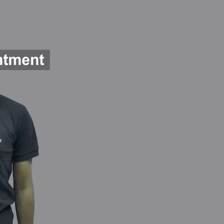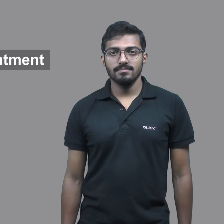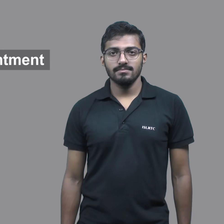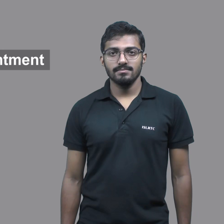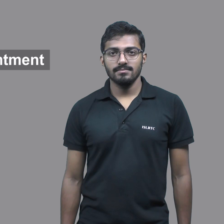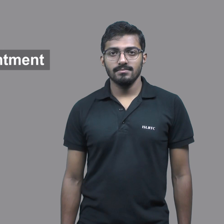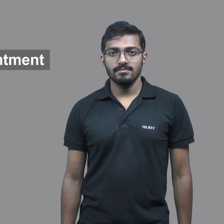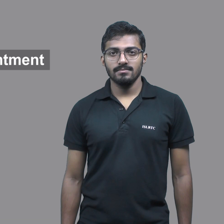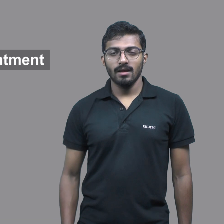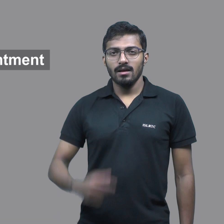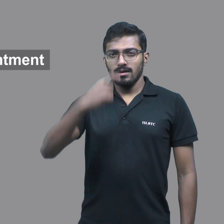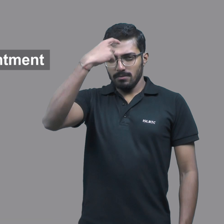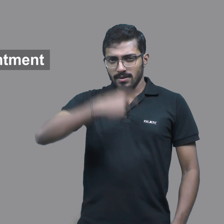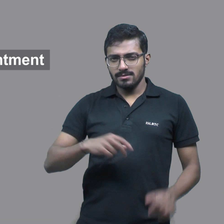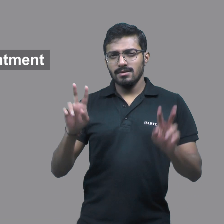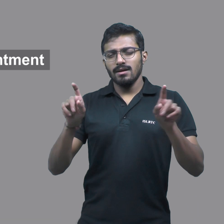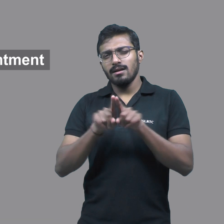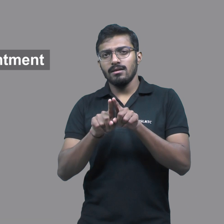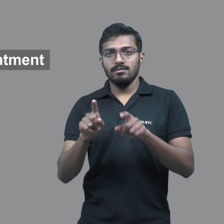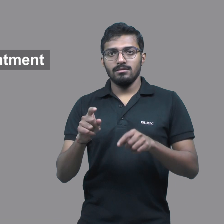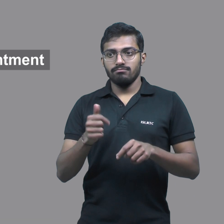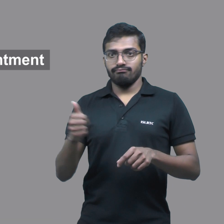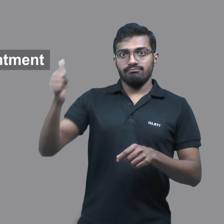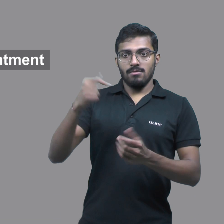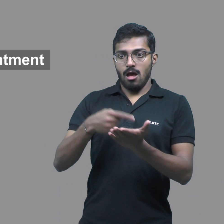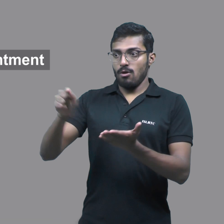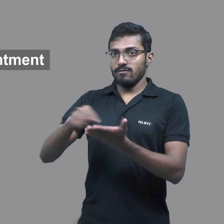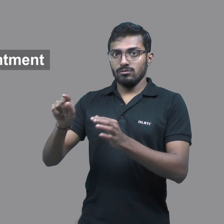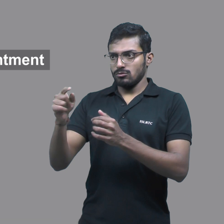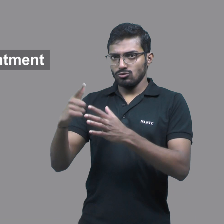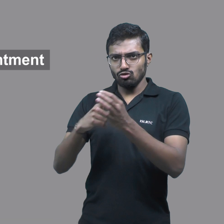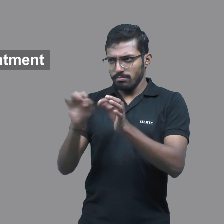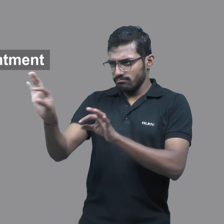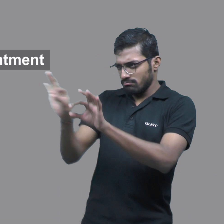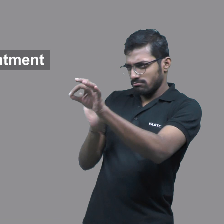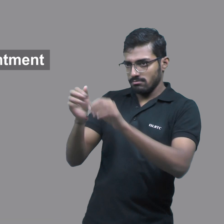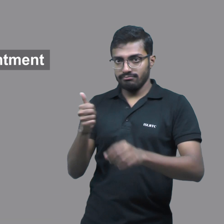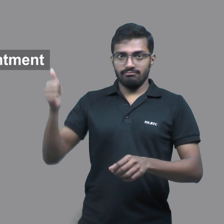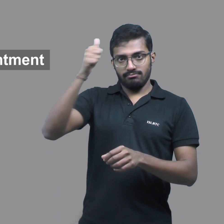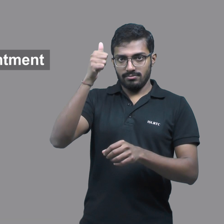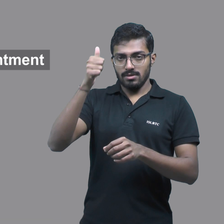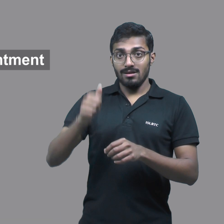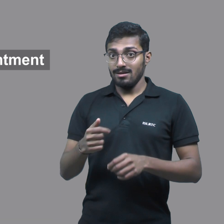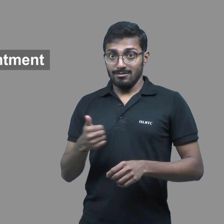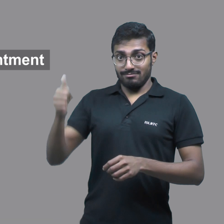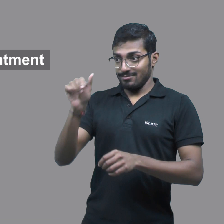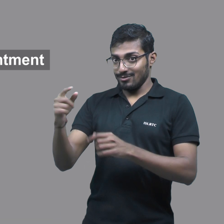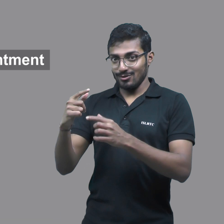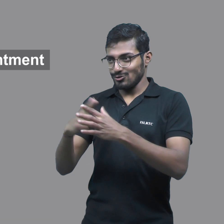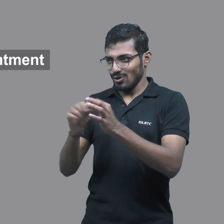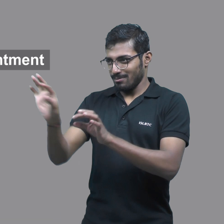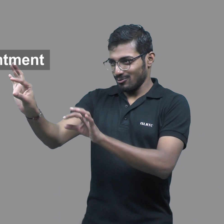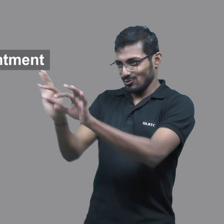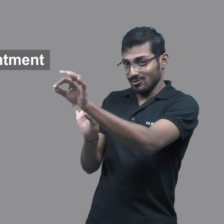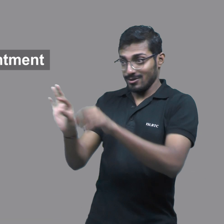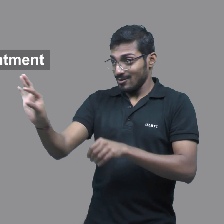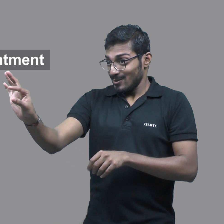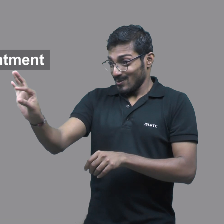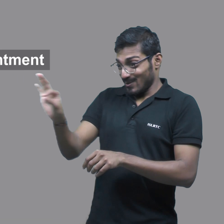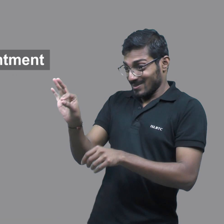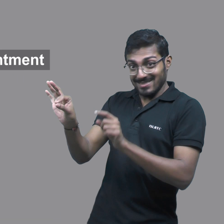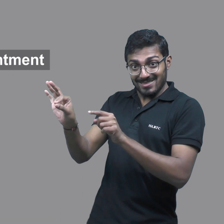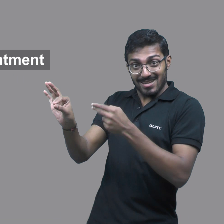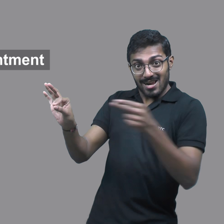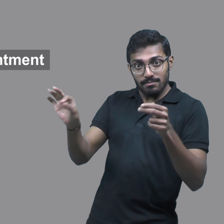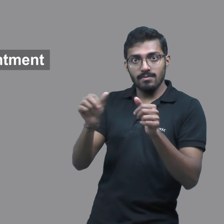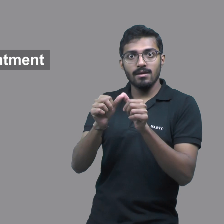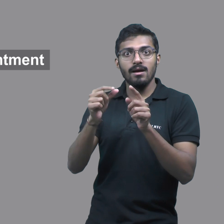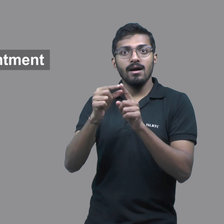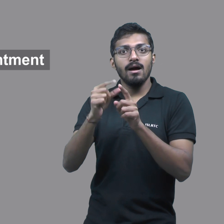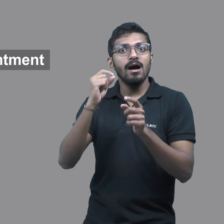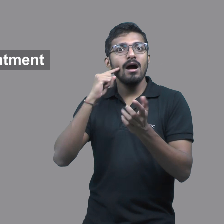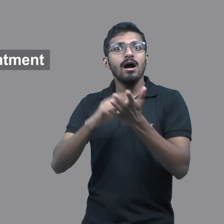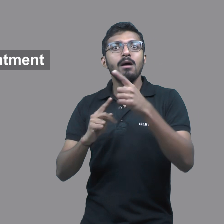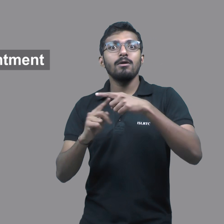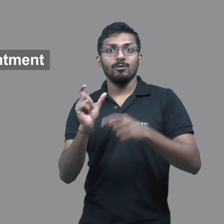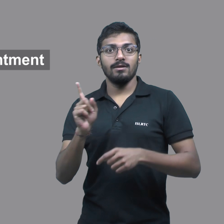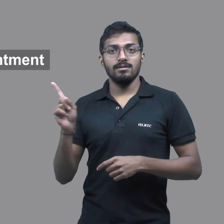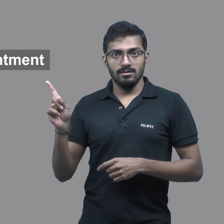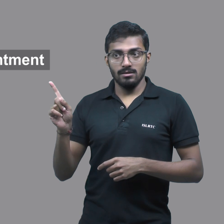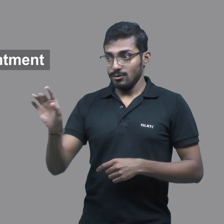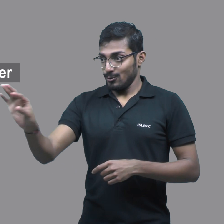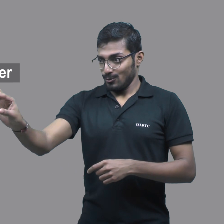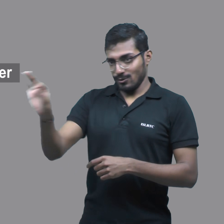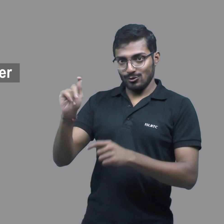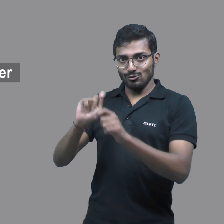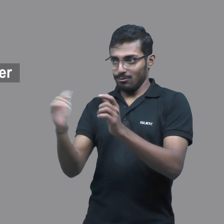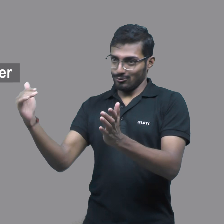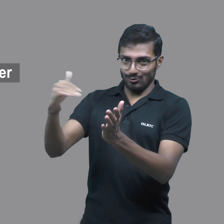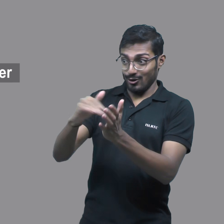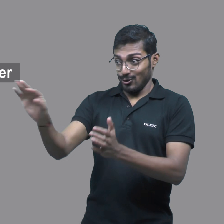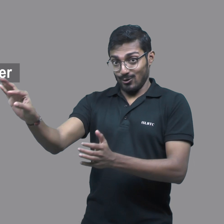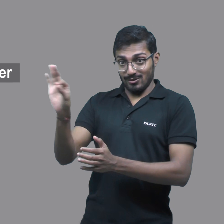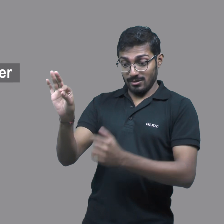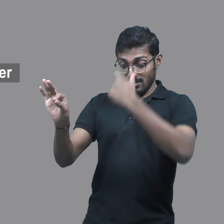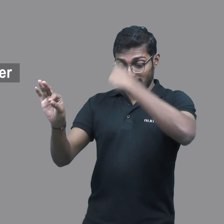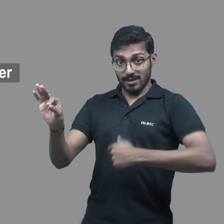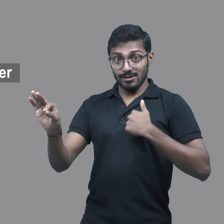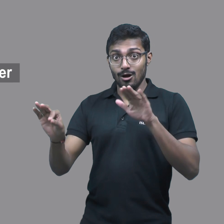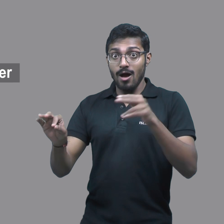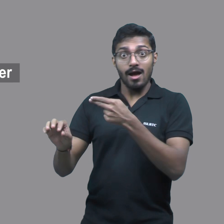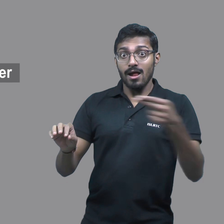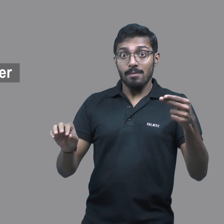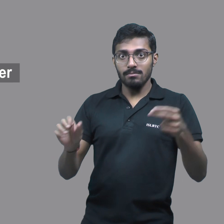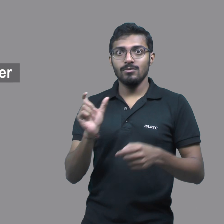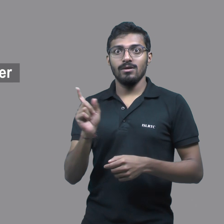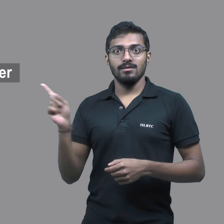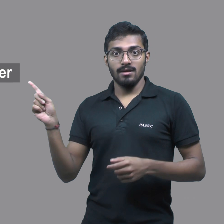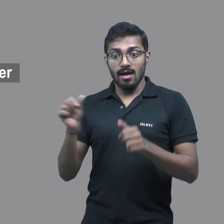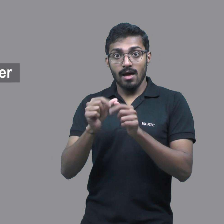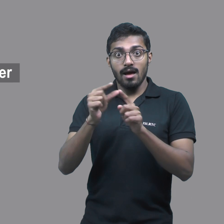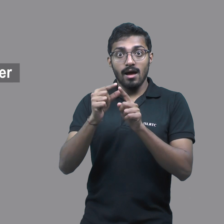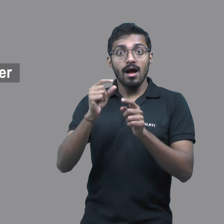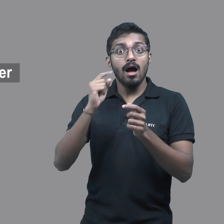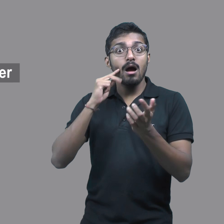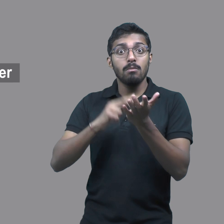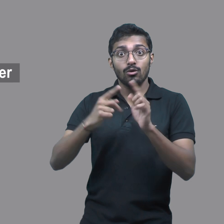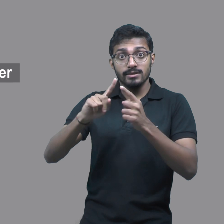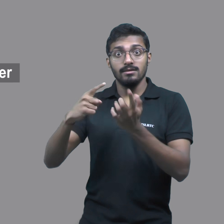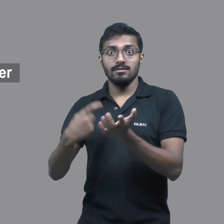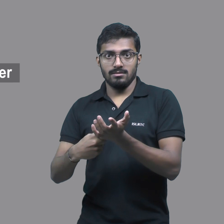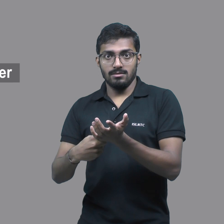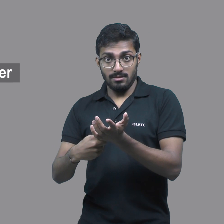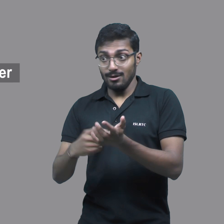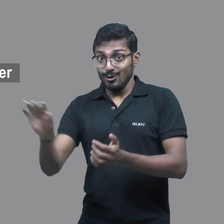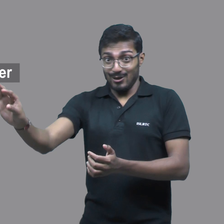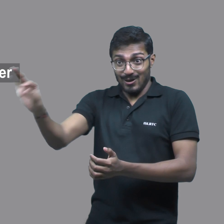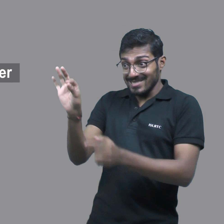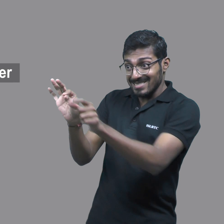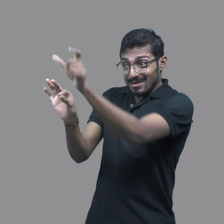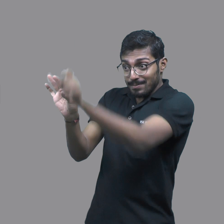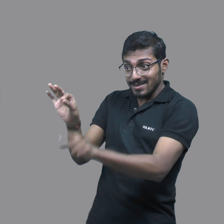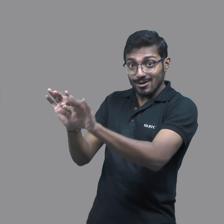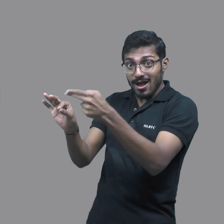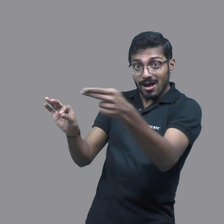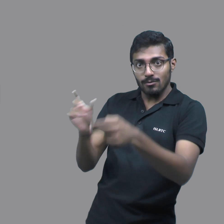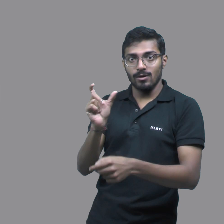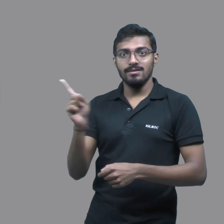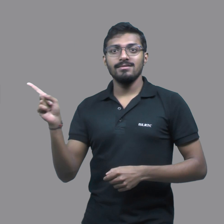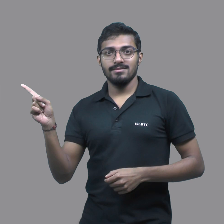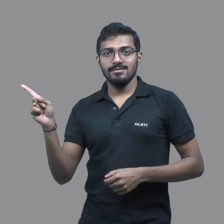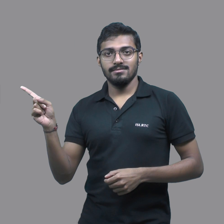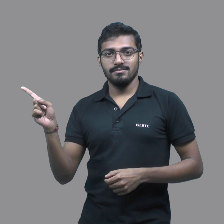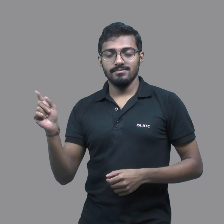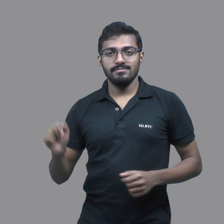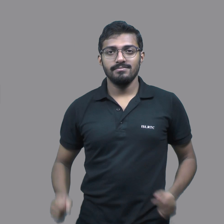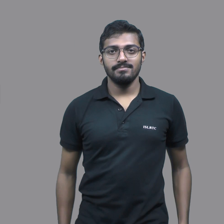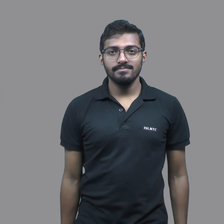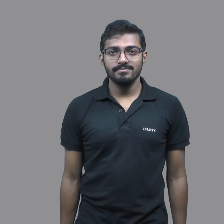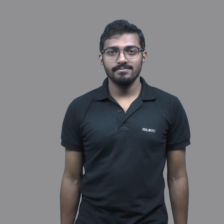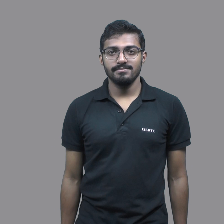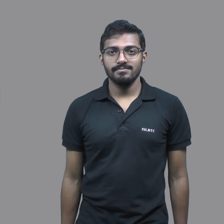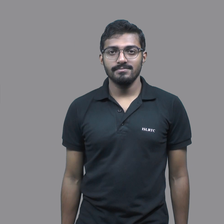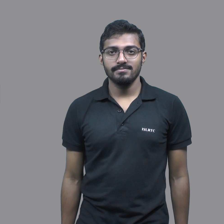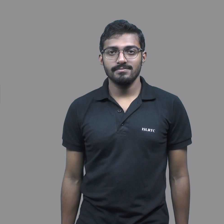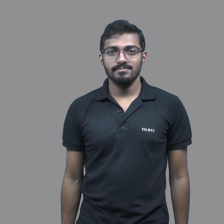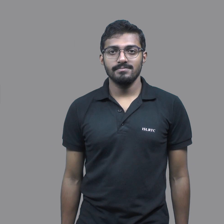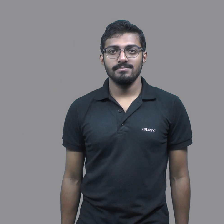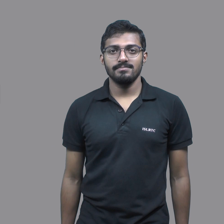Appoint & Appointment Appointee Appointer